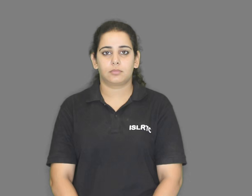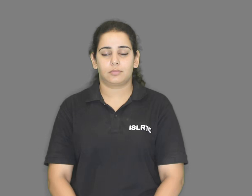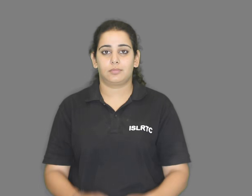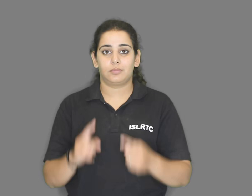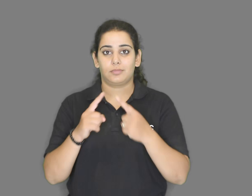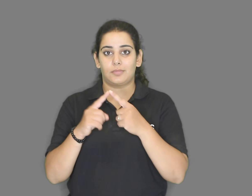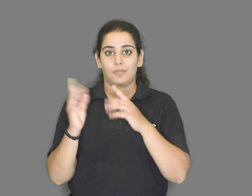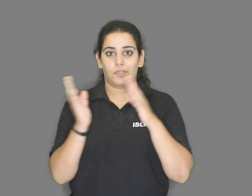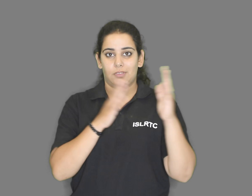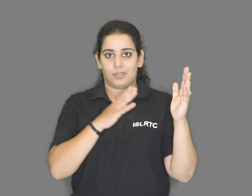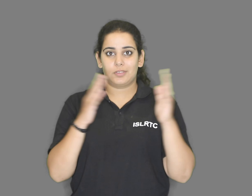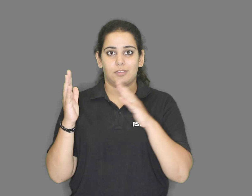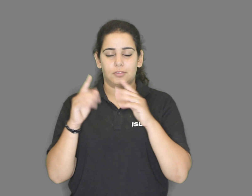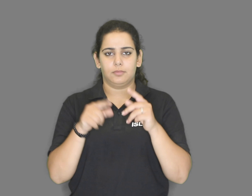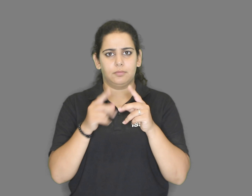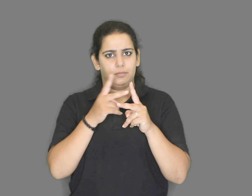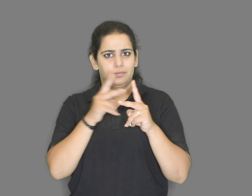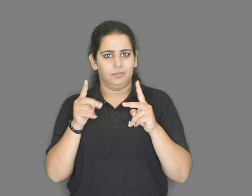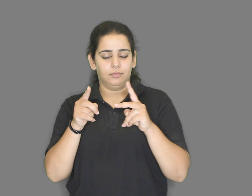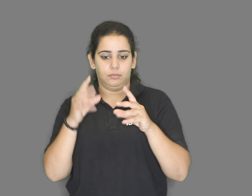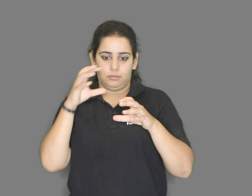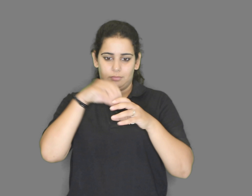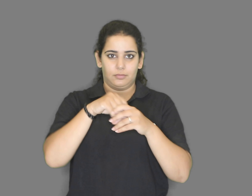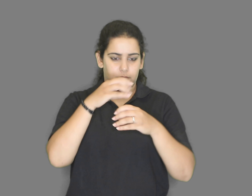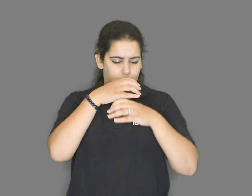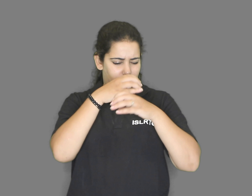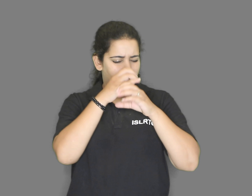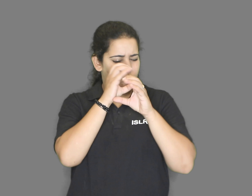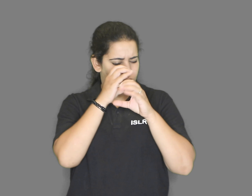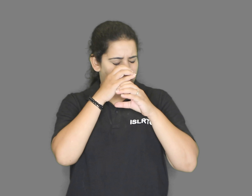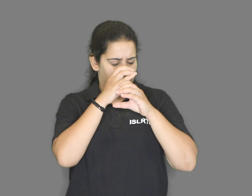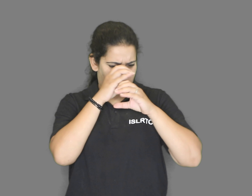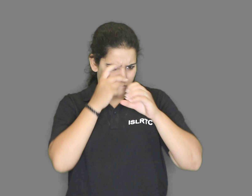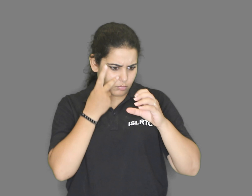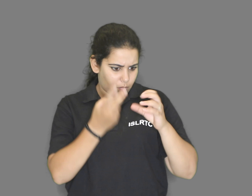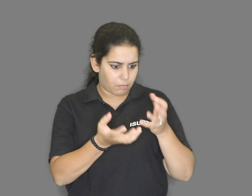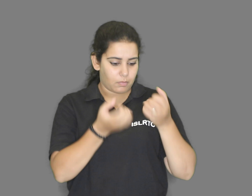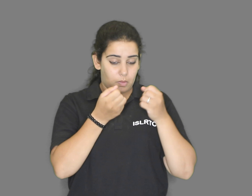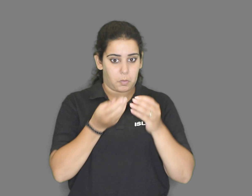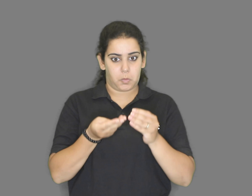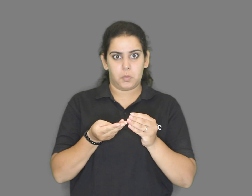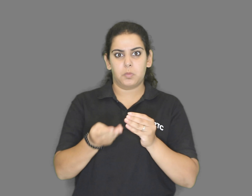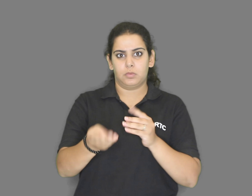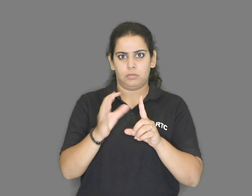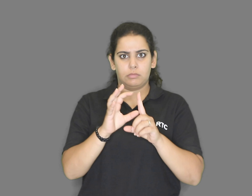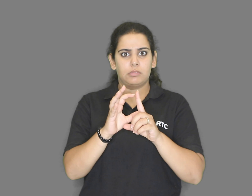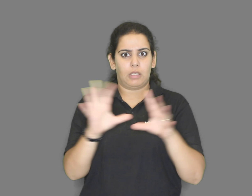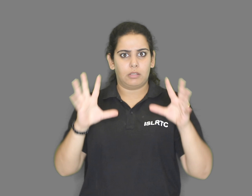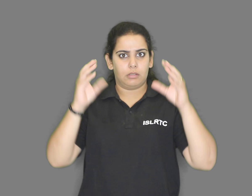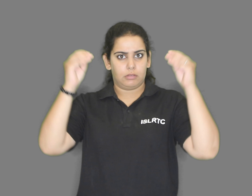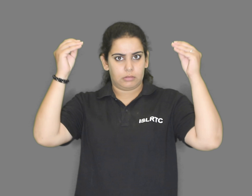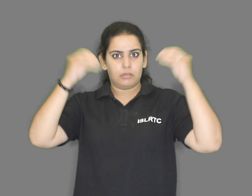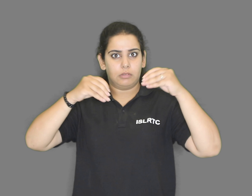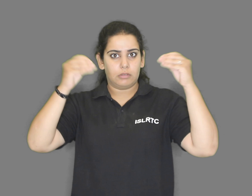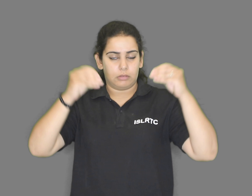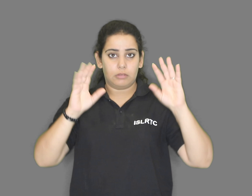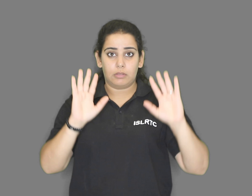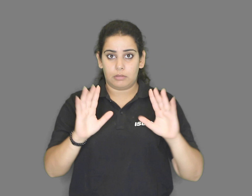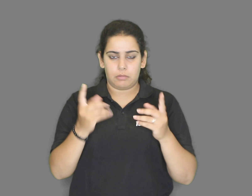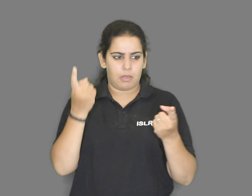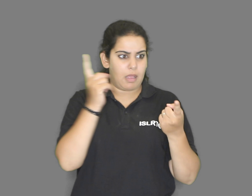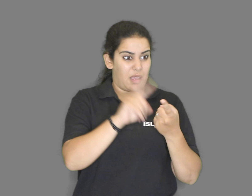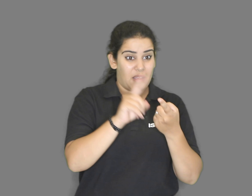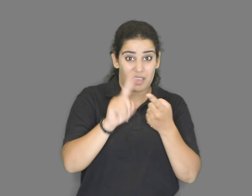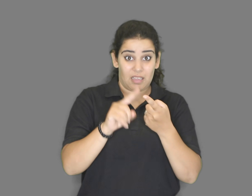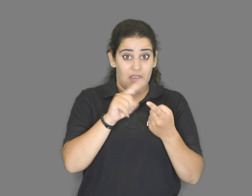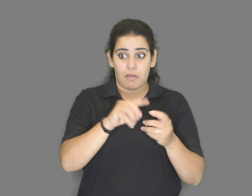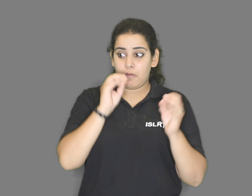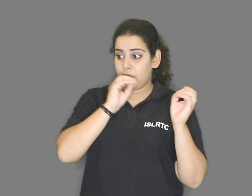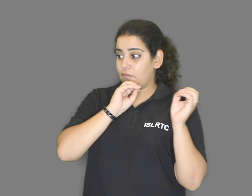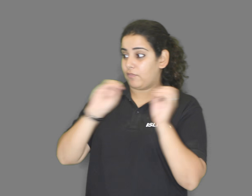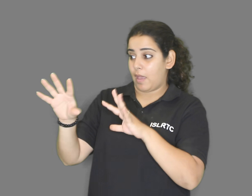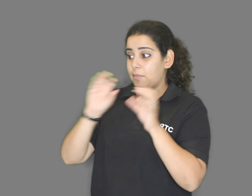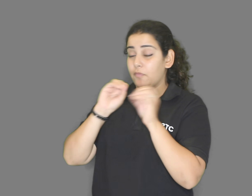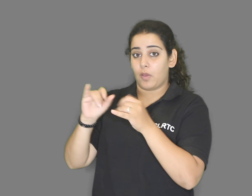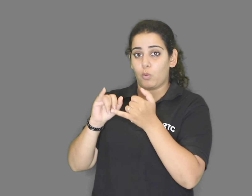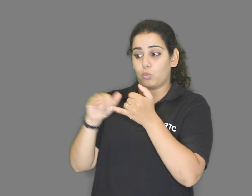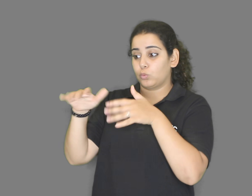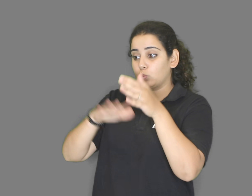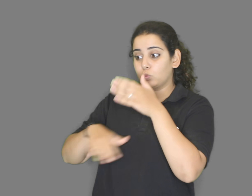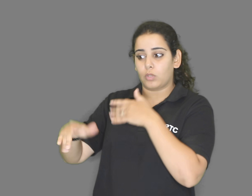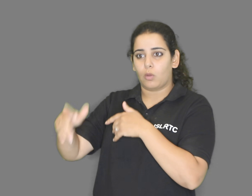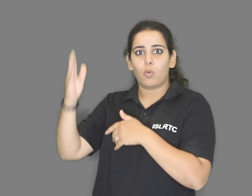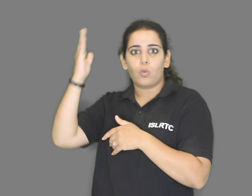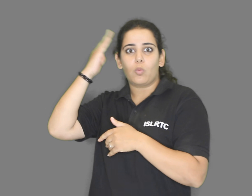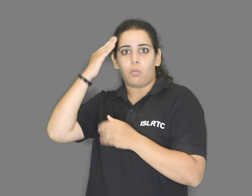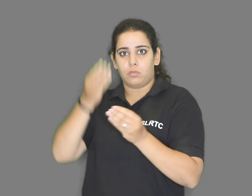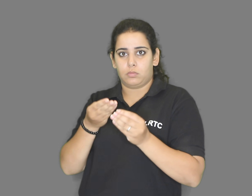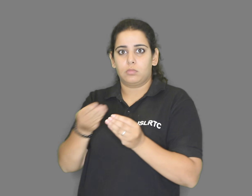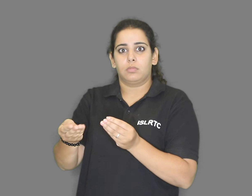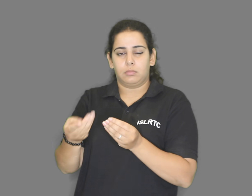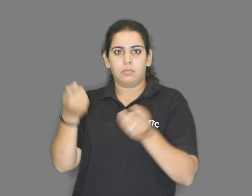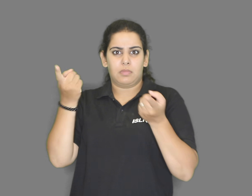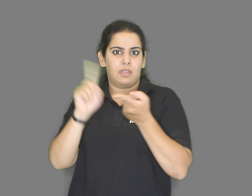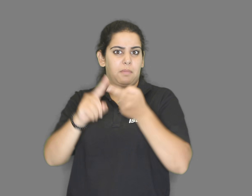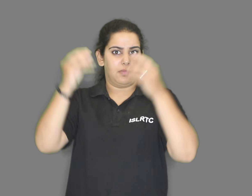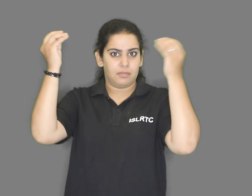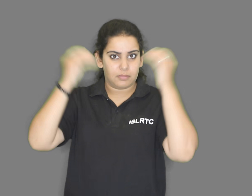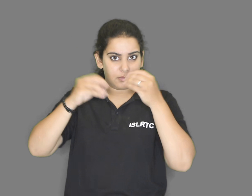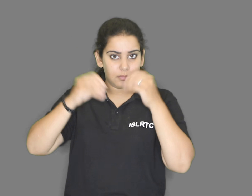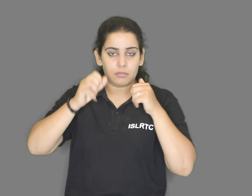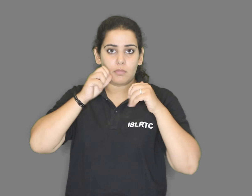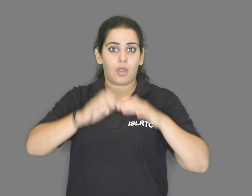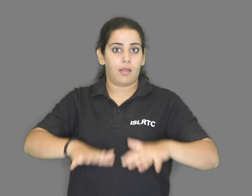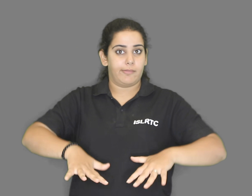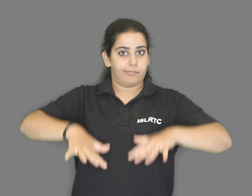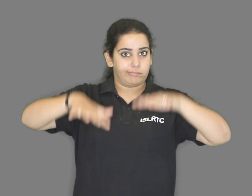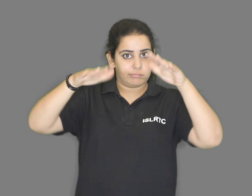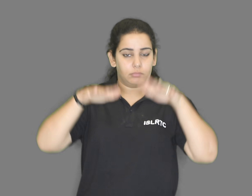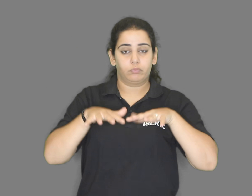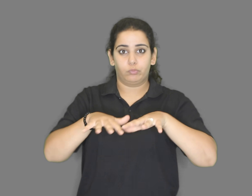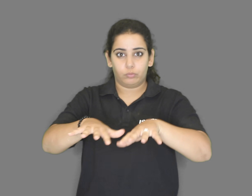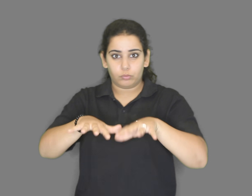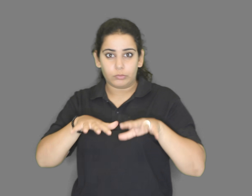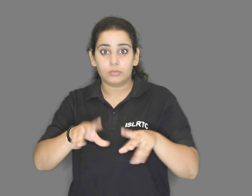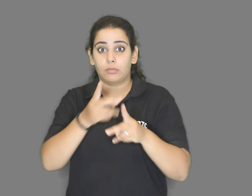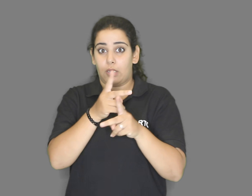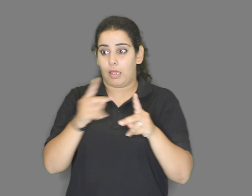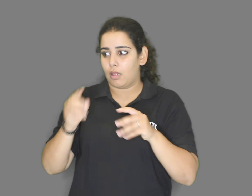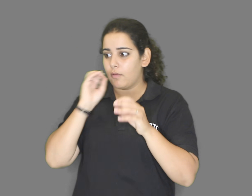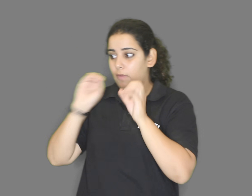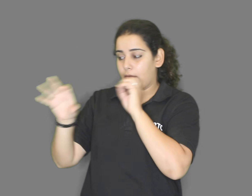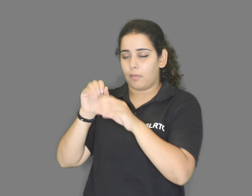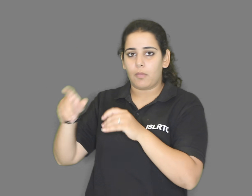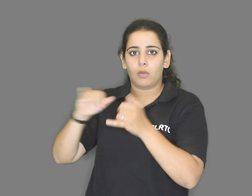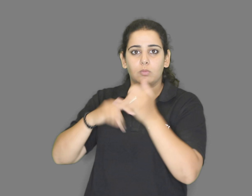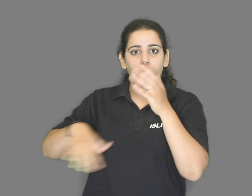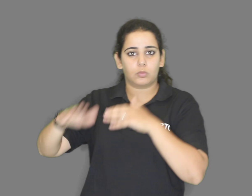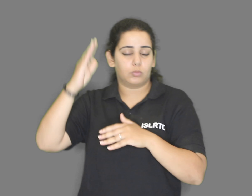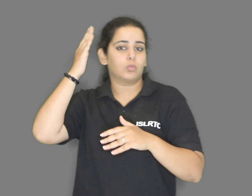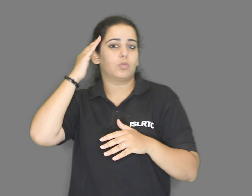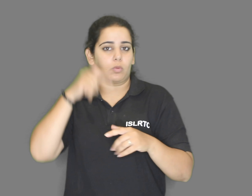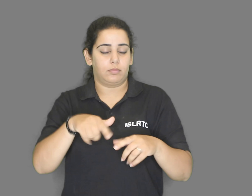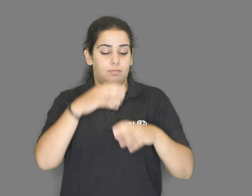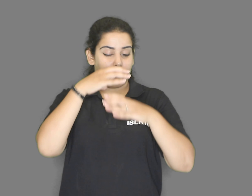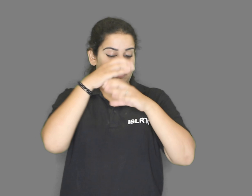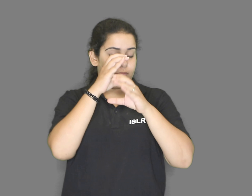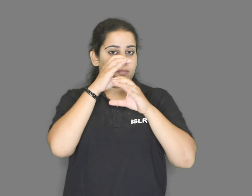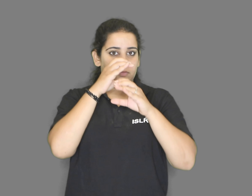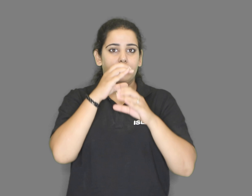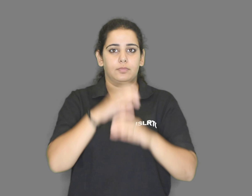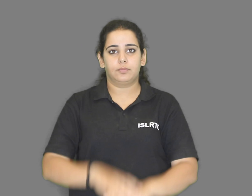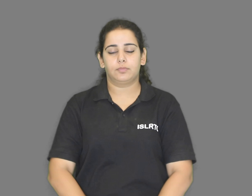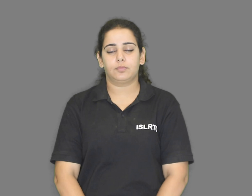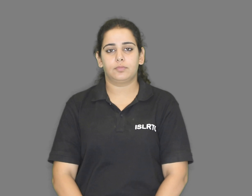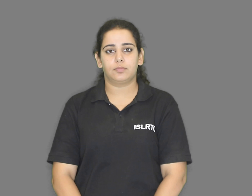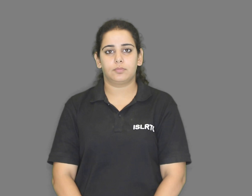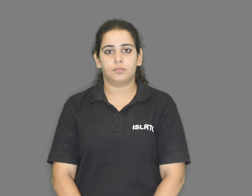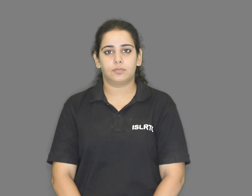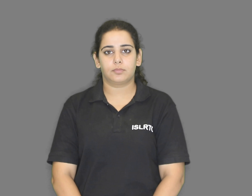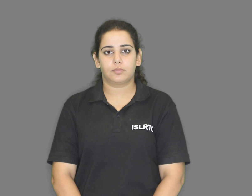Infrastructure resilience The ability of infrastructure systems to withstand and recover from disruptions including natural disasters accidents or other emergencies